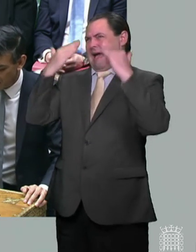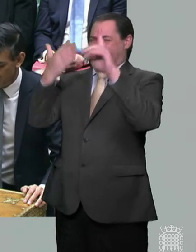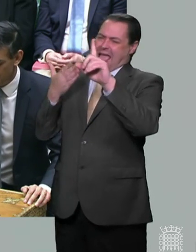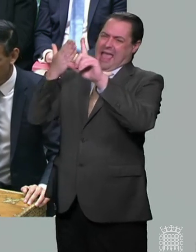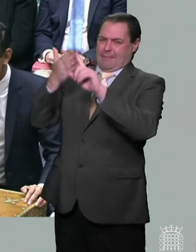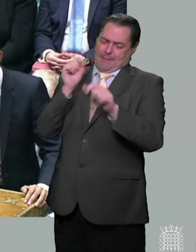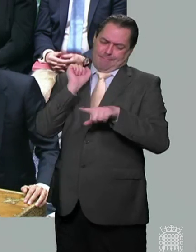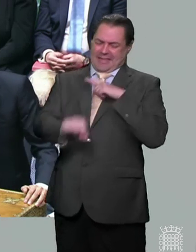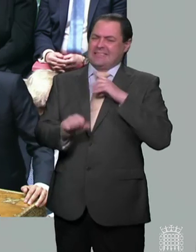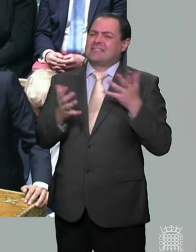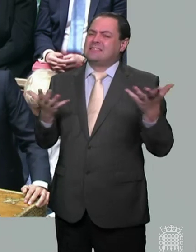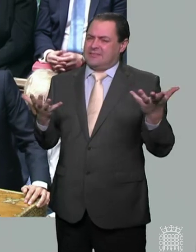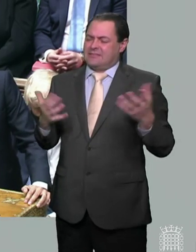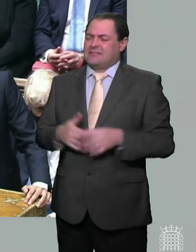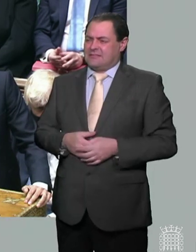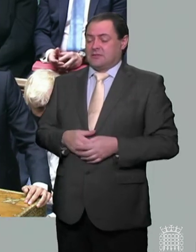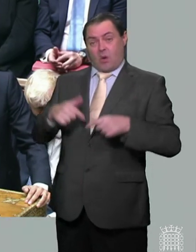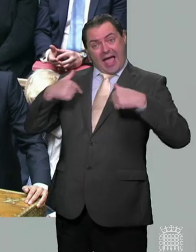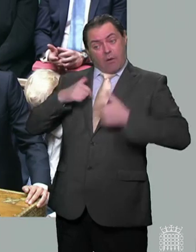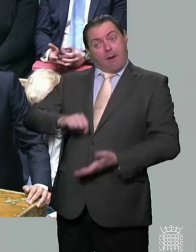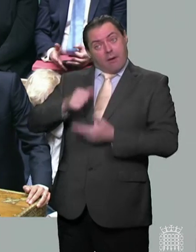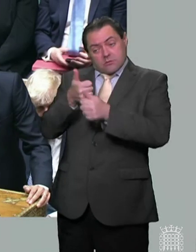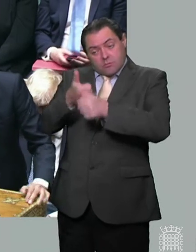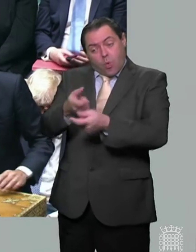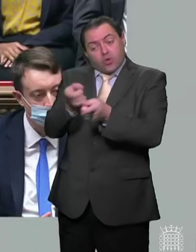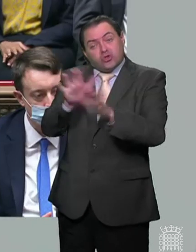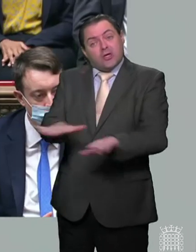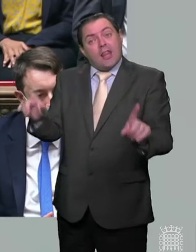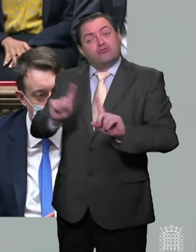So let me now turn to what this Budget does to support children.